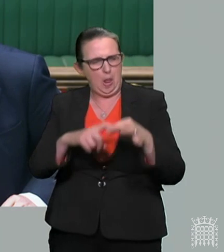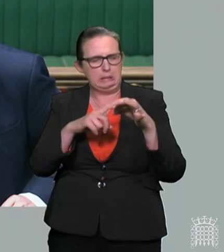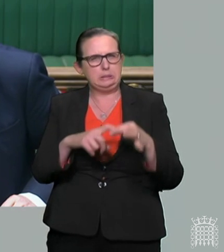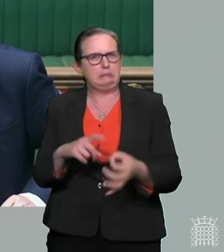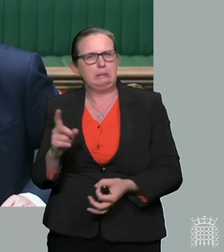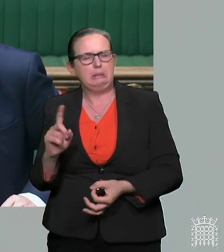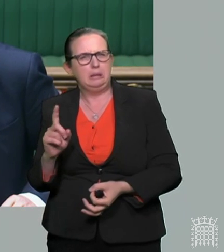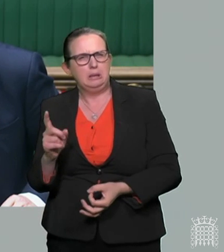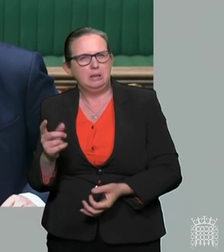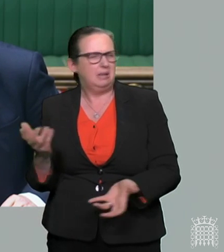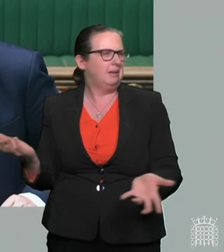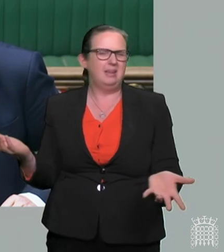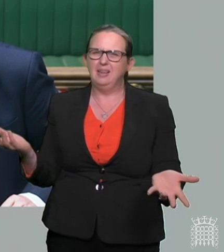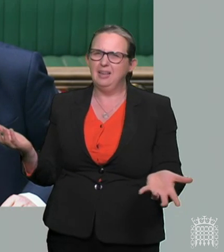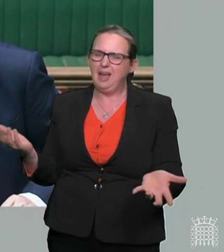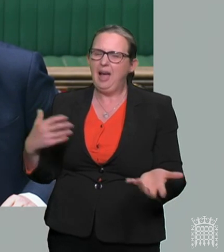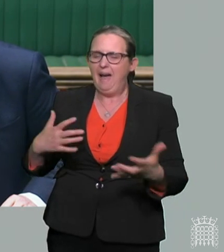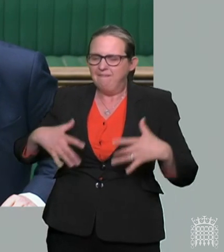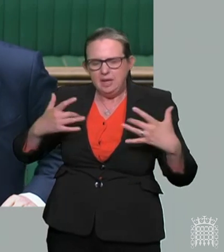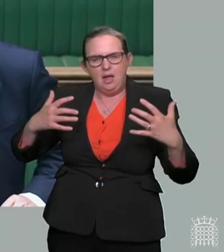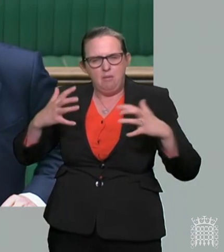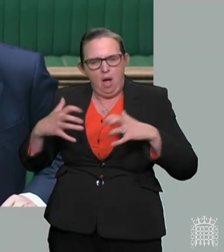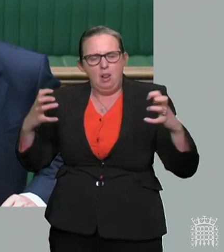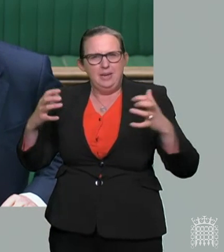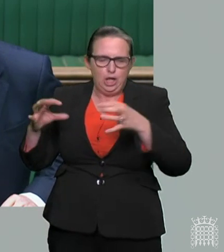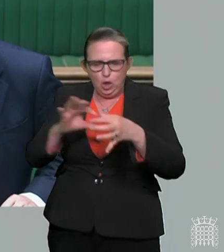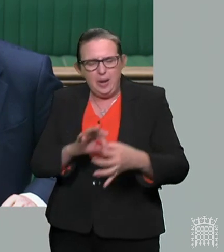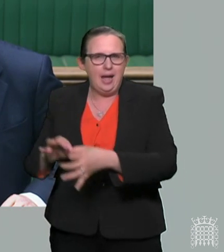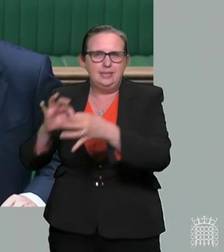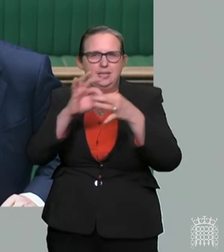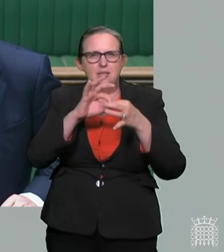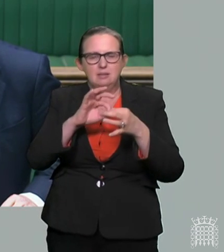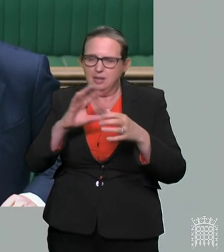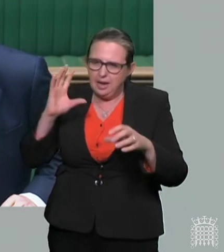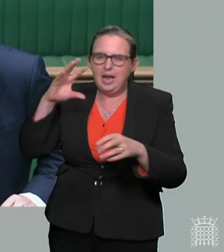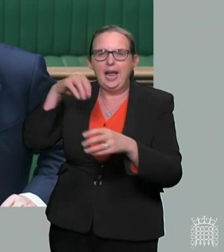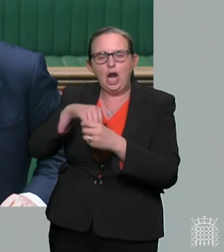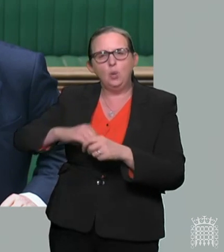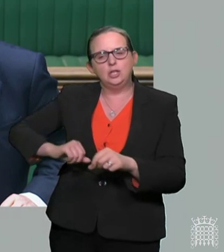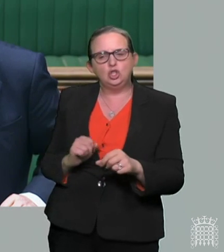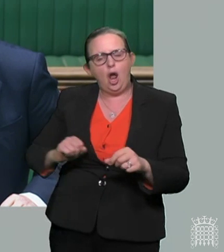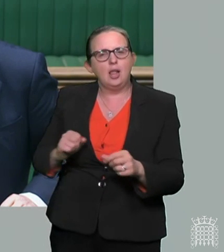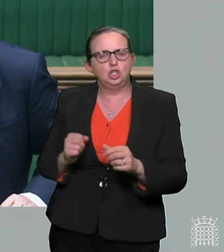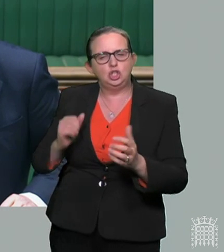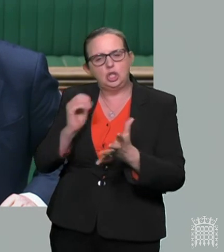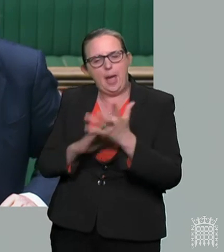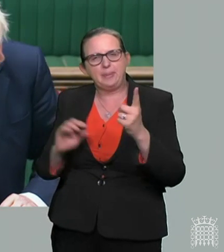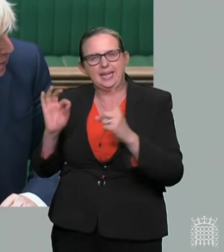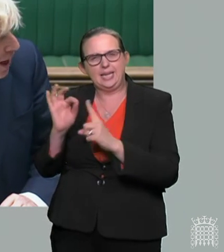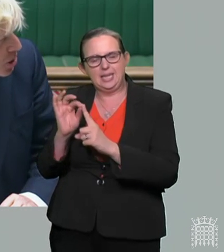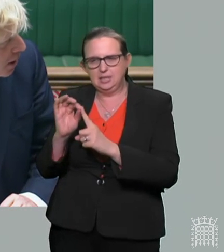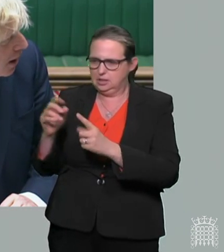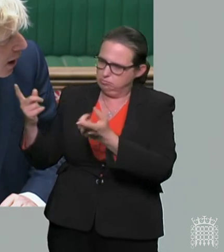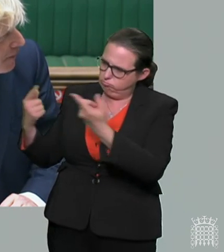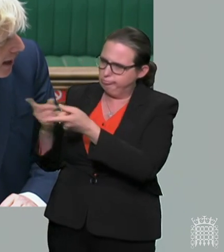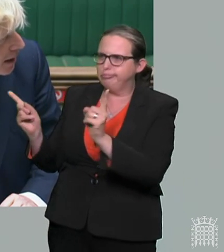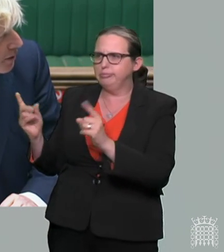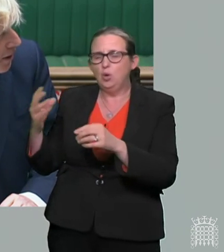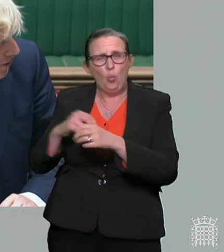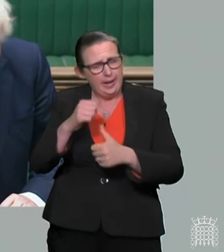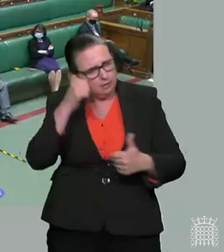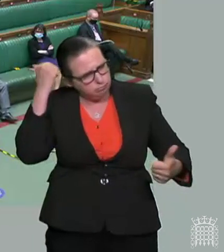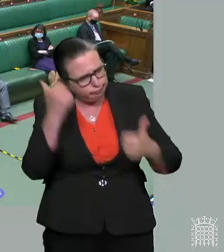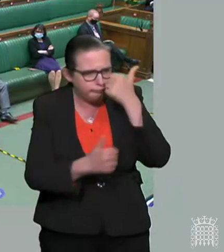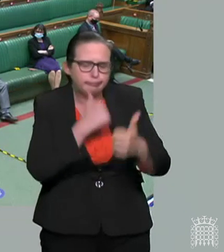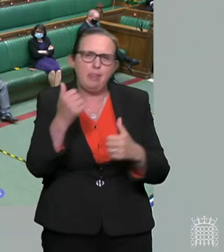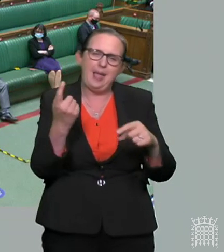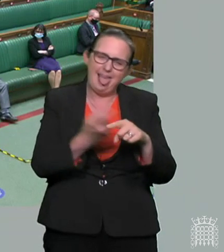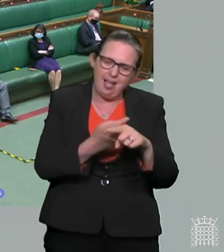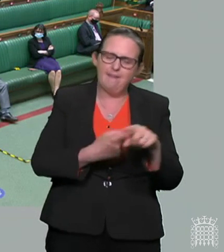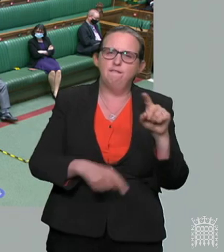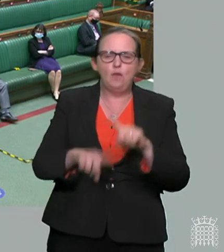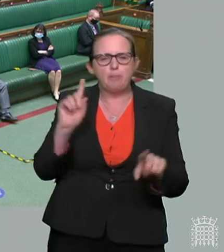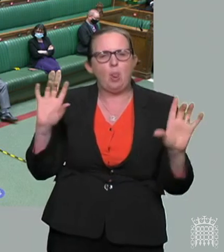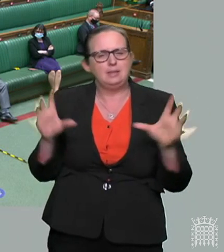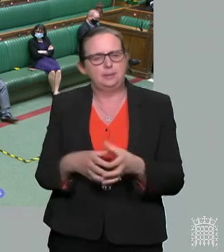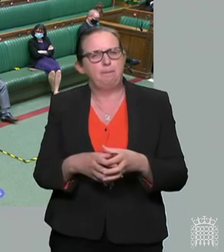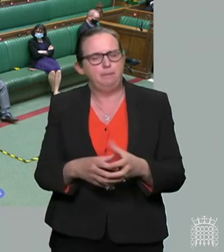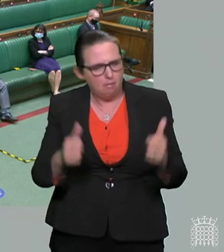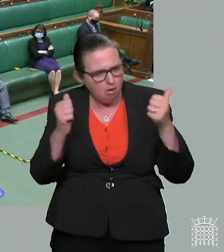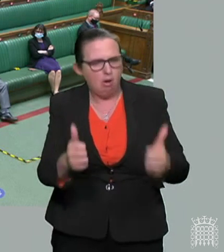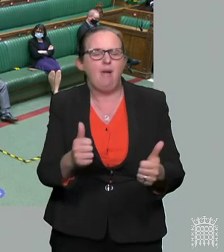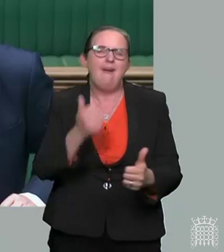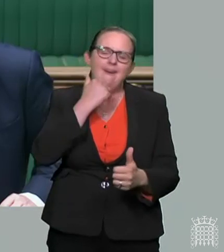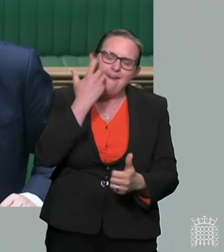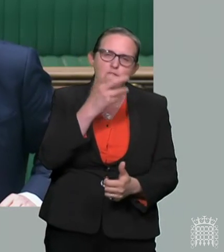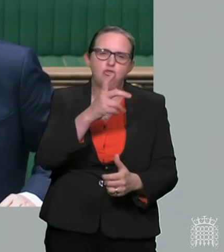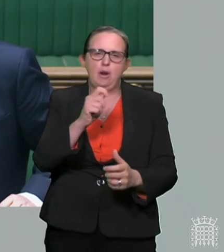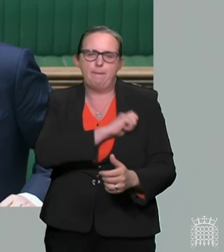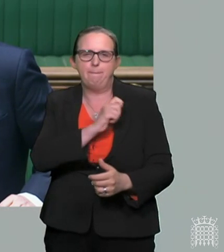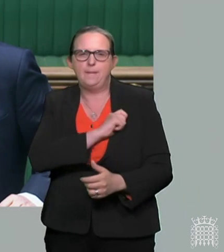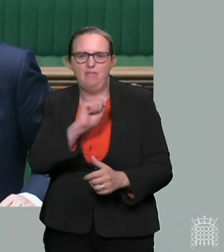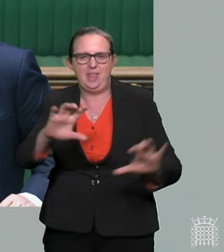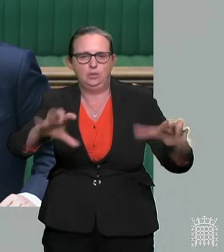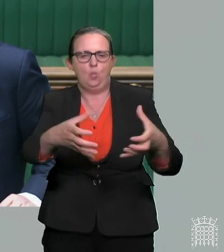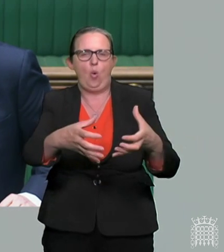I think the whole House is united, including our distinguished Members from Scotland, in admiration of the England team—of every single member of that squad and what they did.